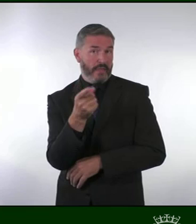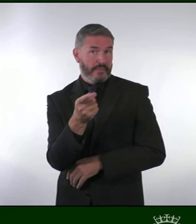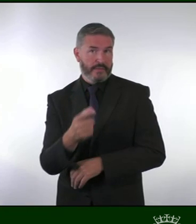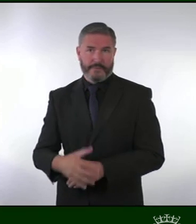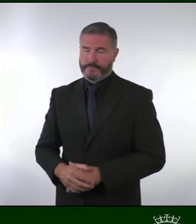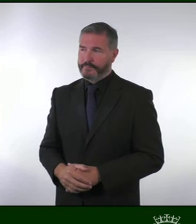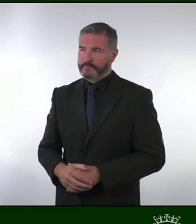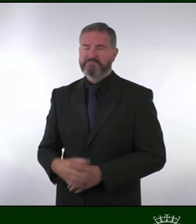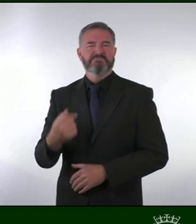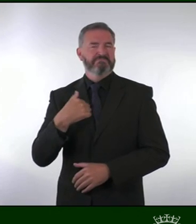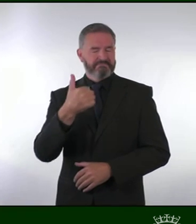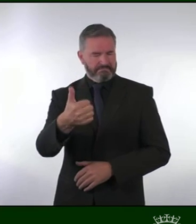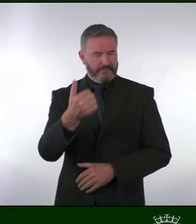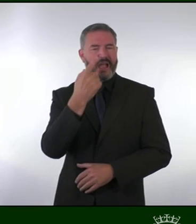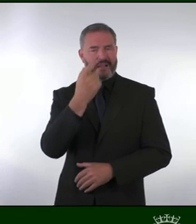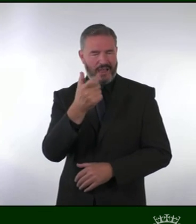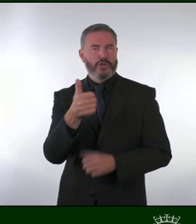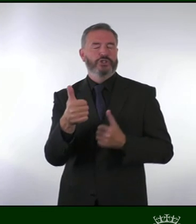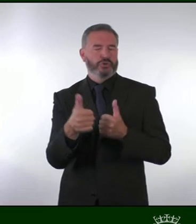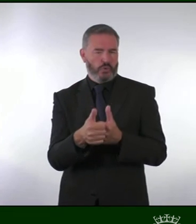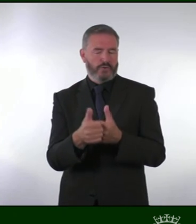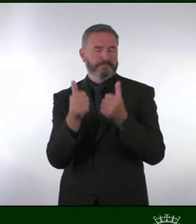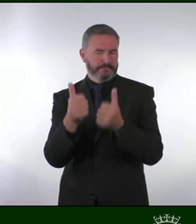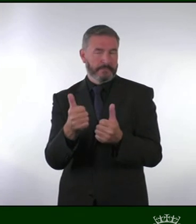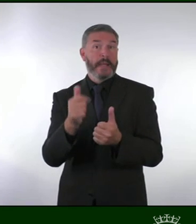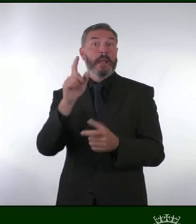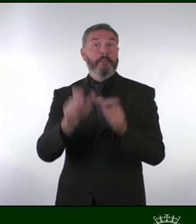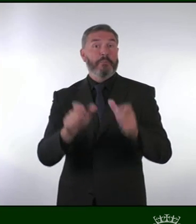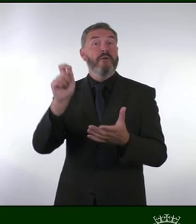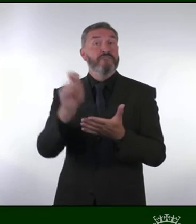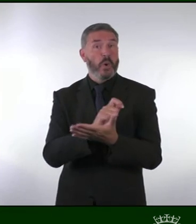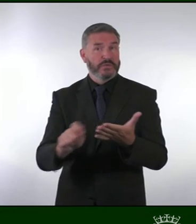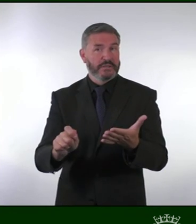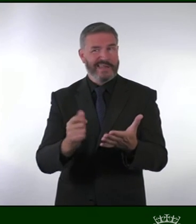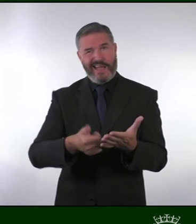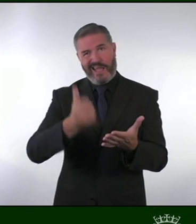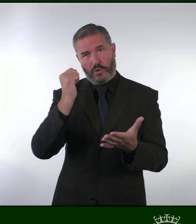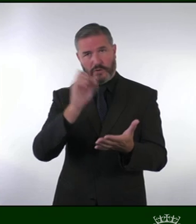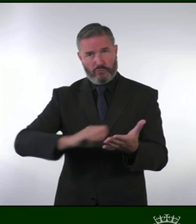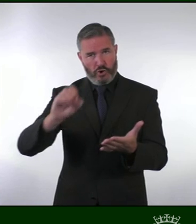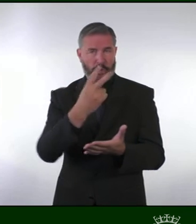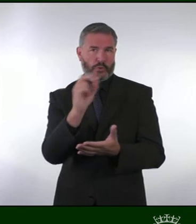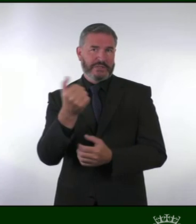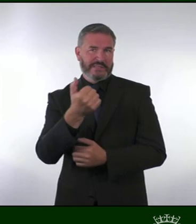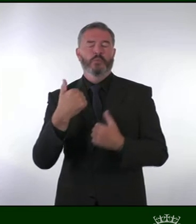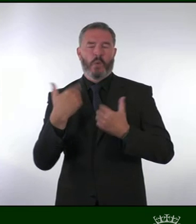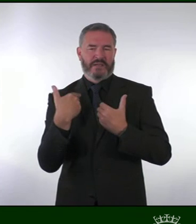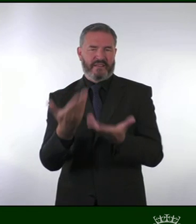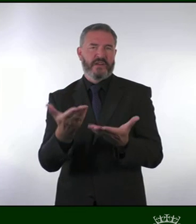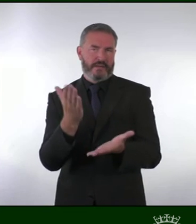I certainly can give my honourable Friend that assurance. That is what the people voted for and that is what we will deliver.